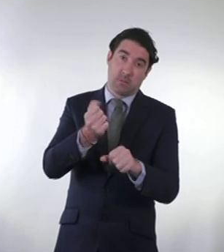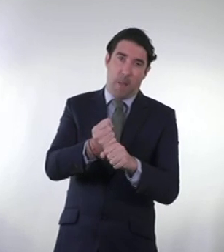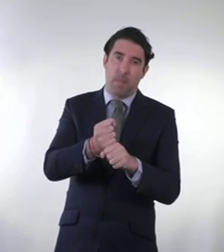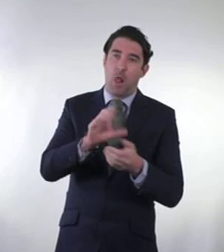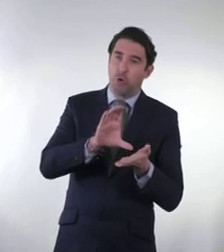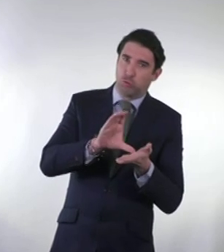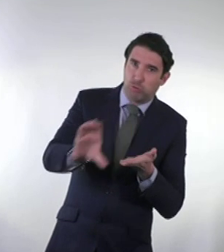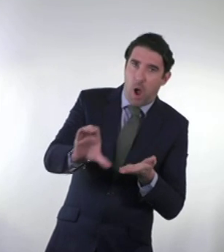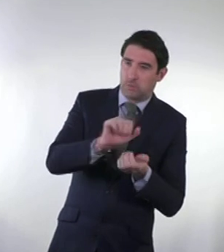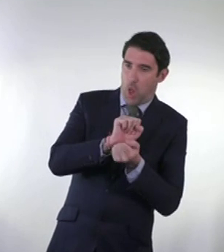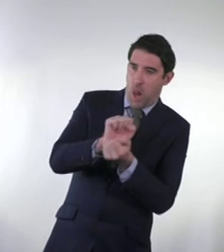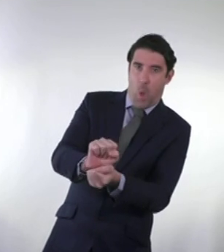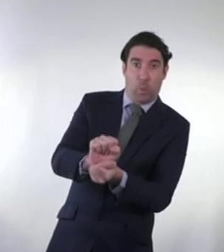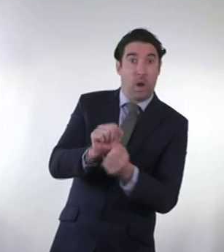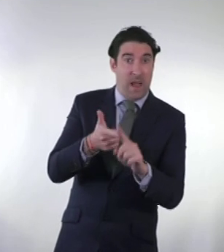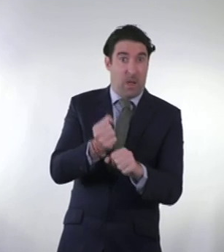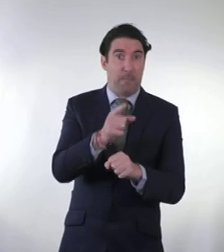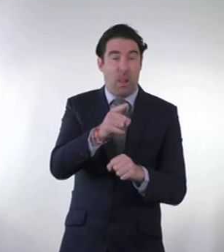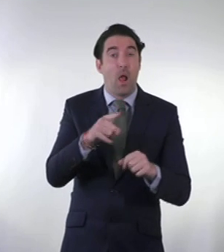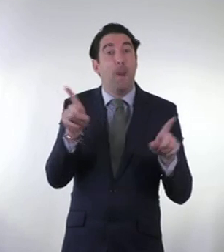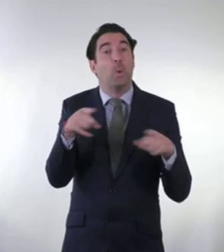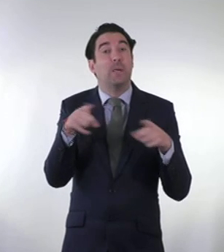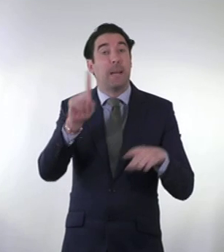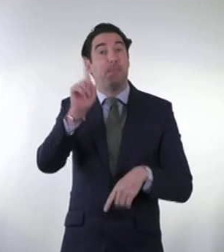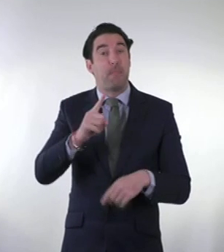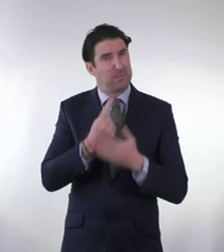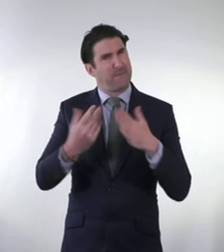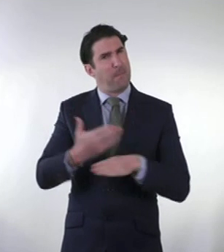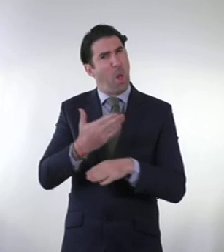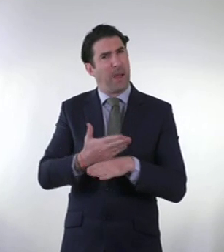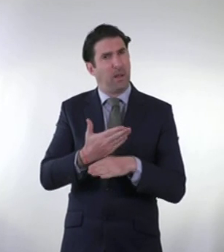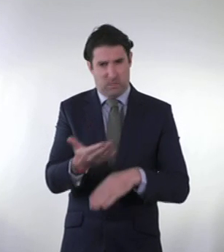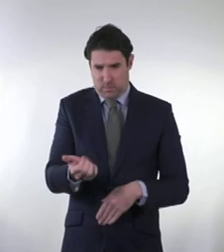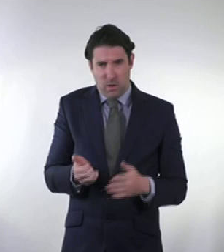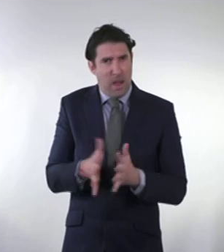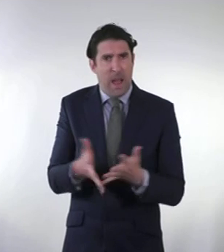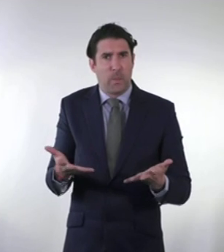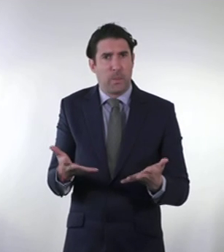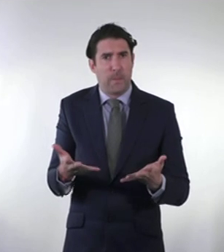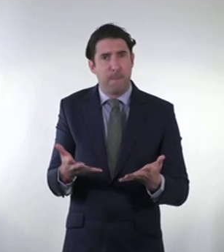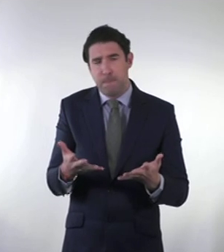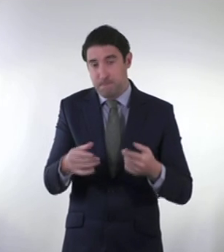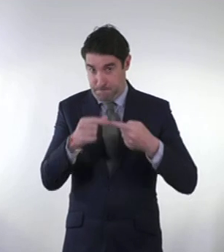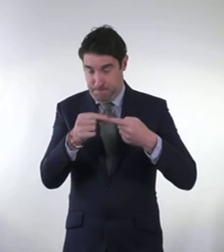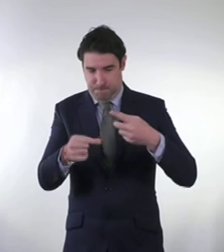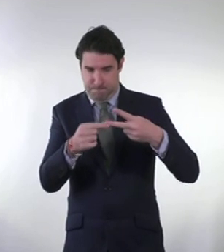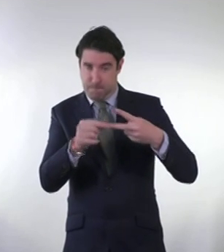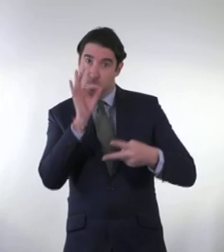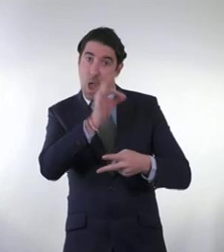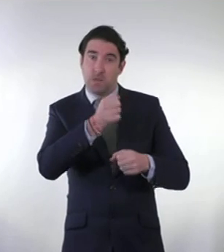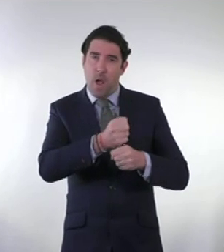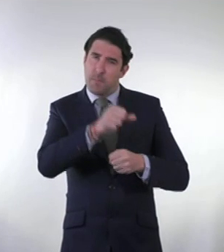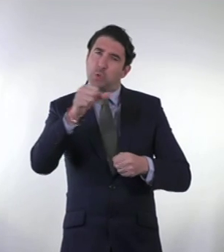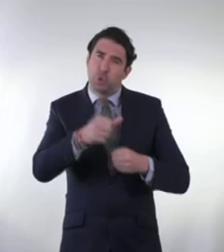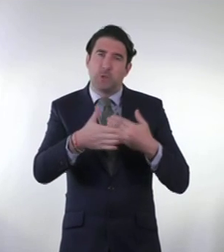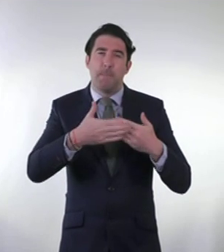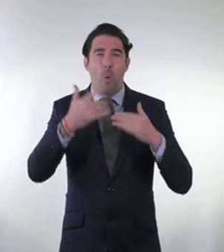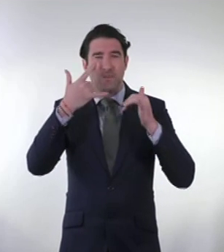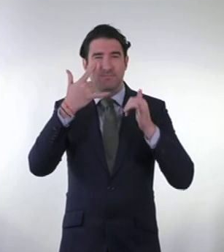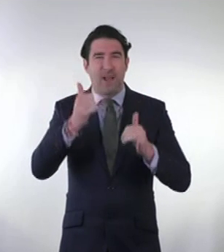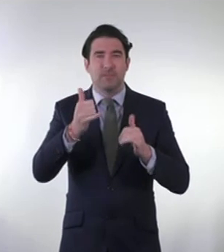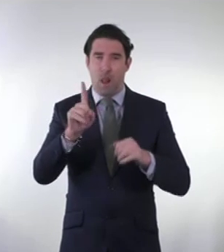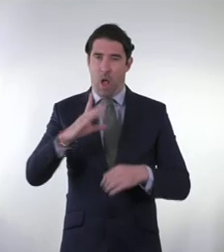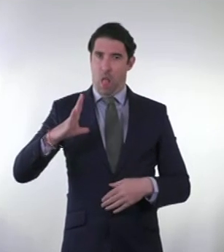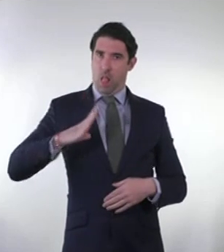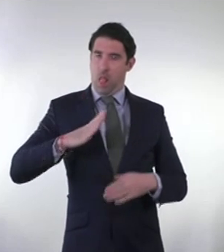Will the Government support proactive, covid-secure testing events to boost confidence and start to allow the events industry to support itself?